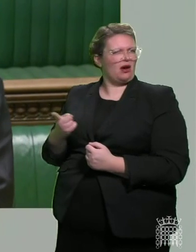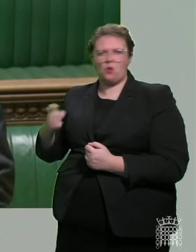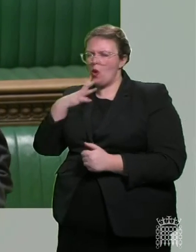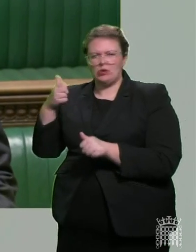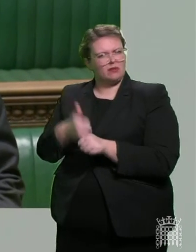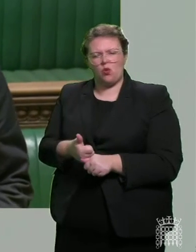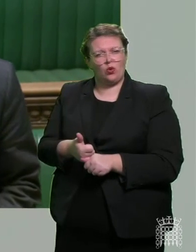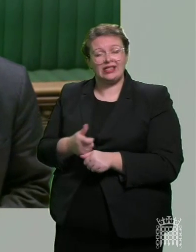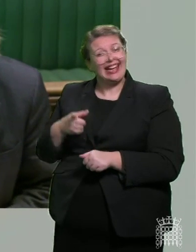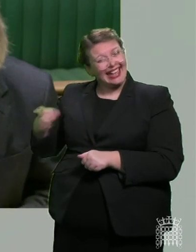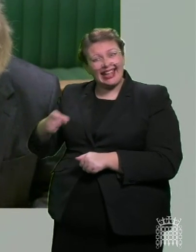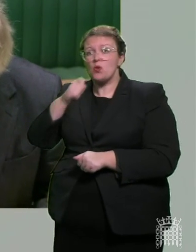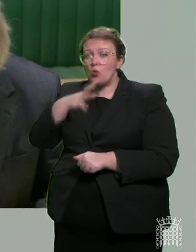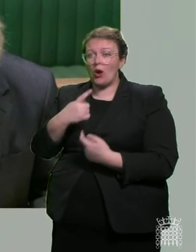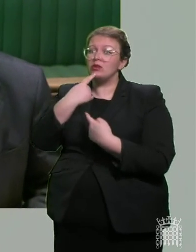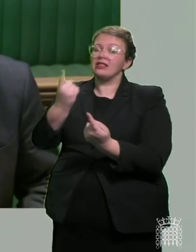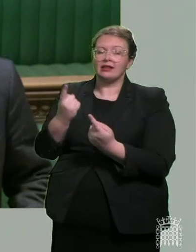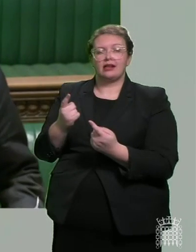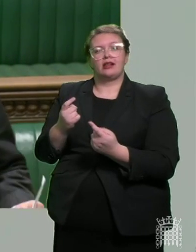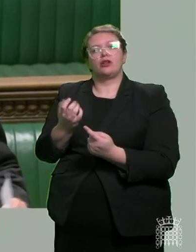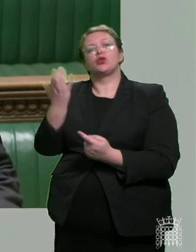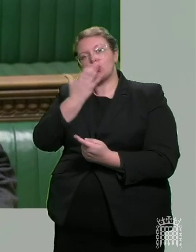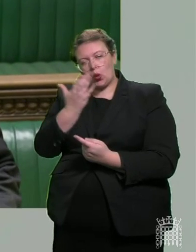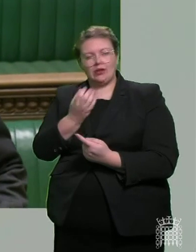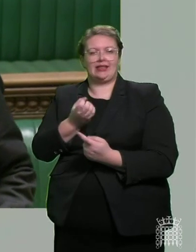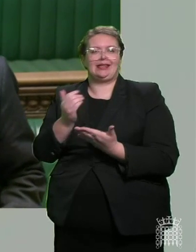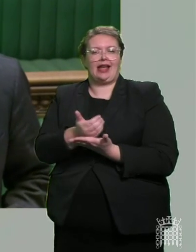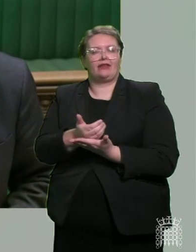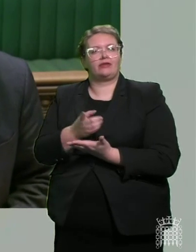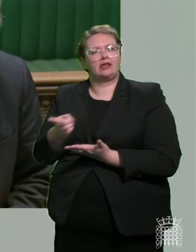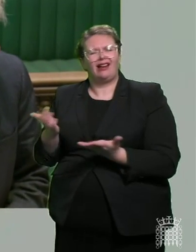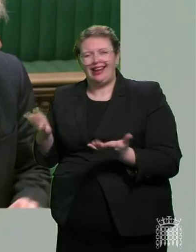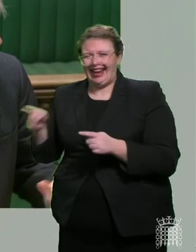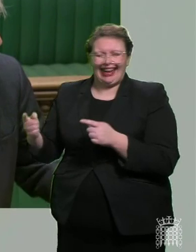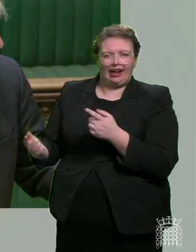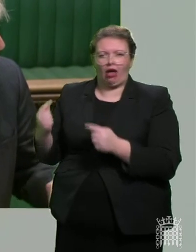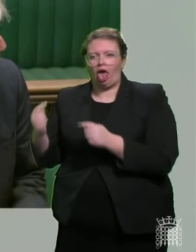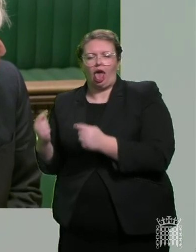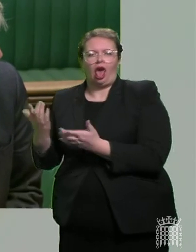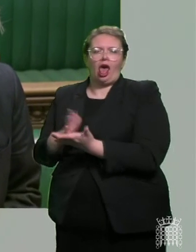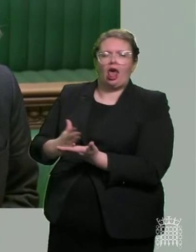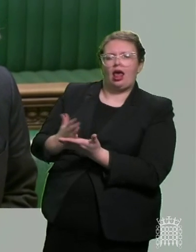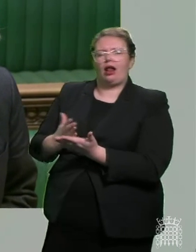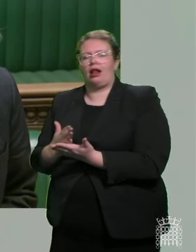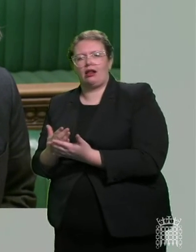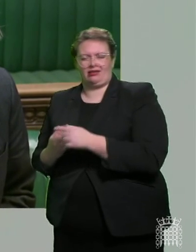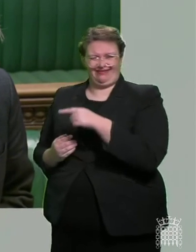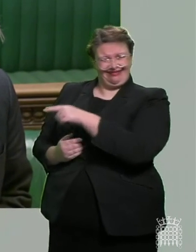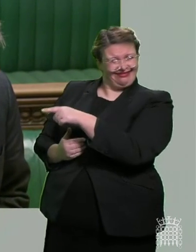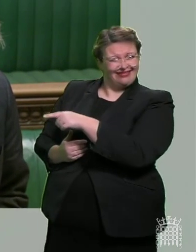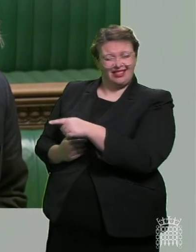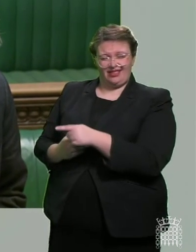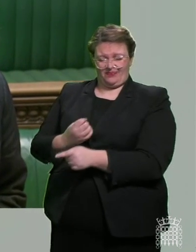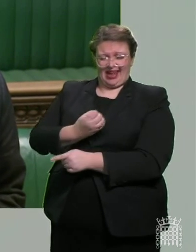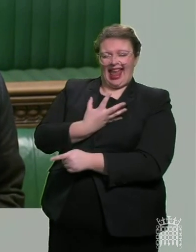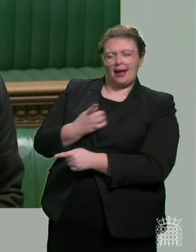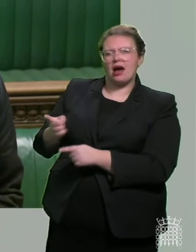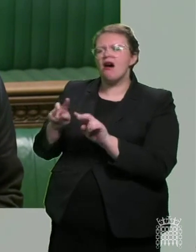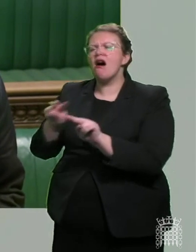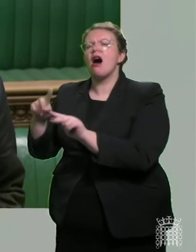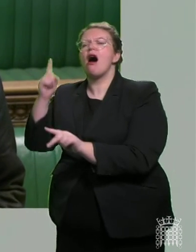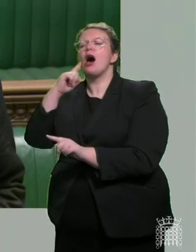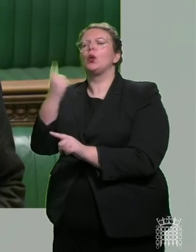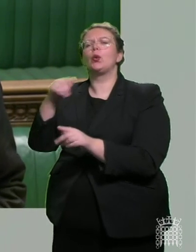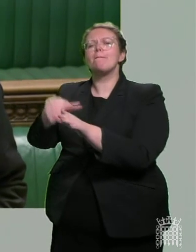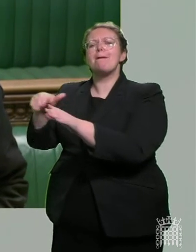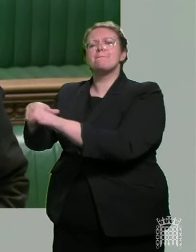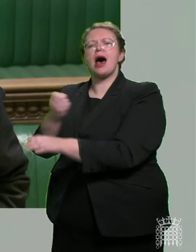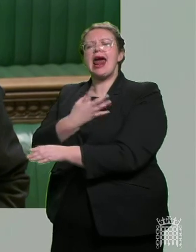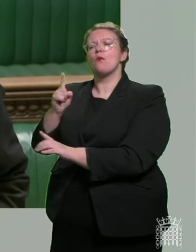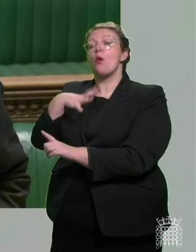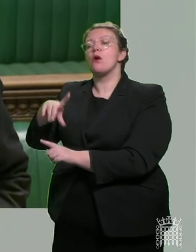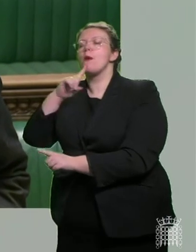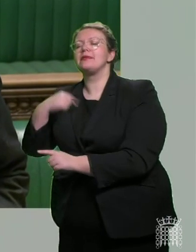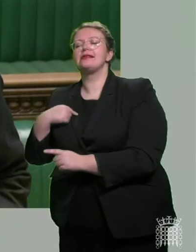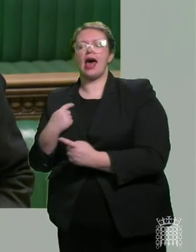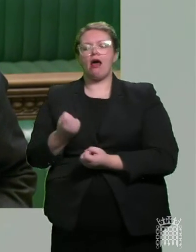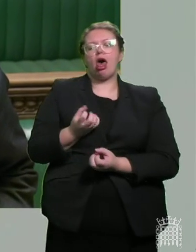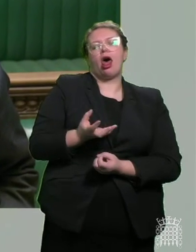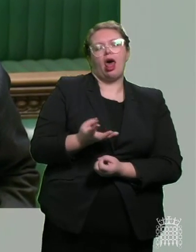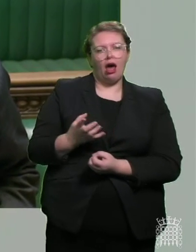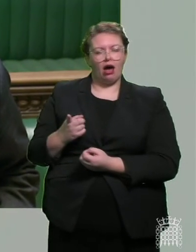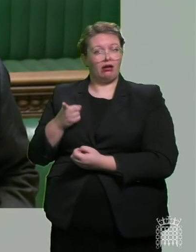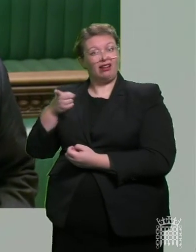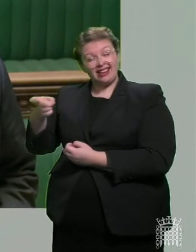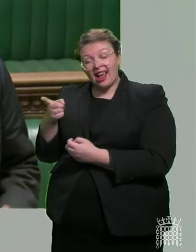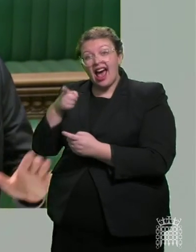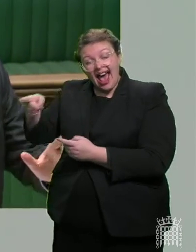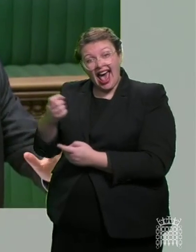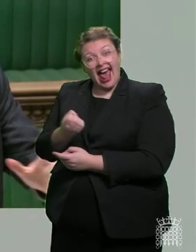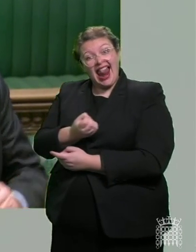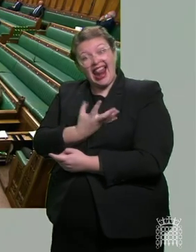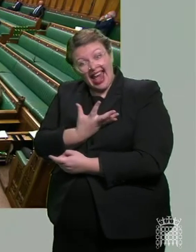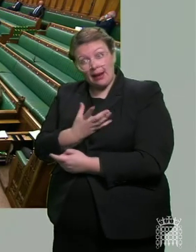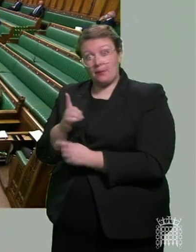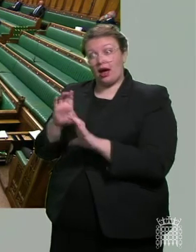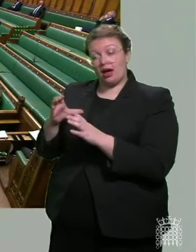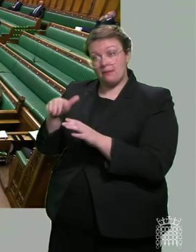We know from the first wave of the pandemic that only 0.1% of virus cases came from China, where we had restrictions, whereas 62% came indirectly from France and Spain, where there were no restrictions.